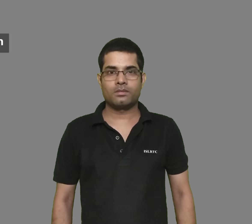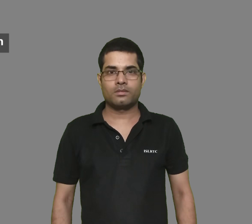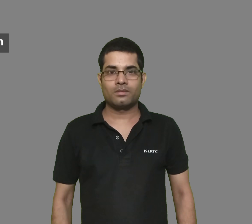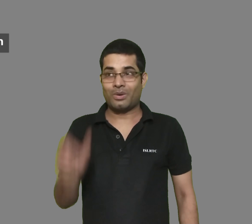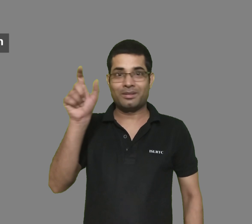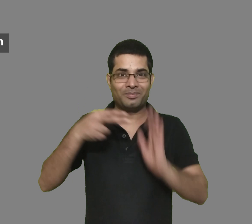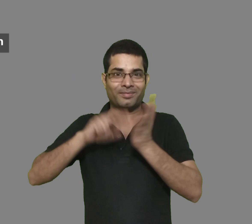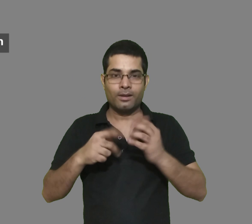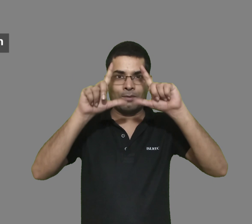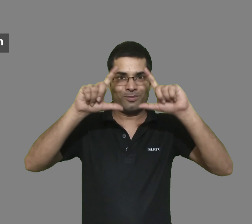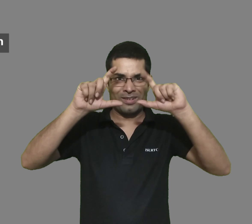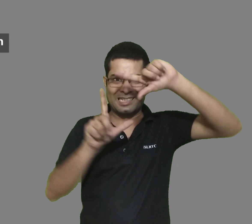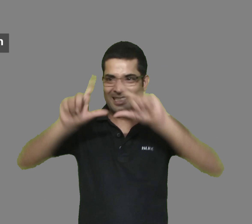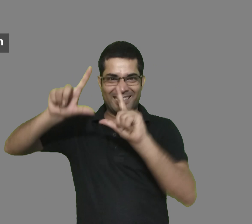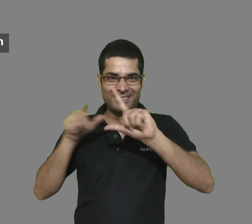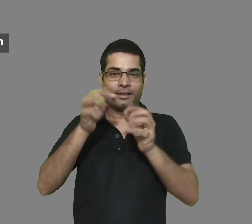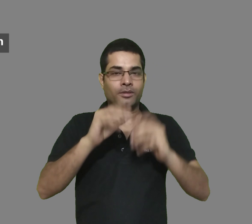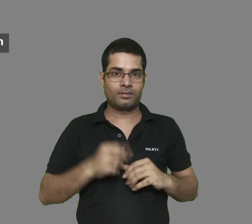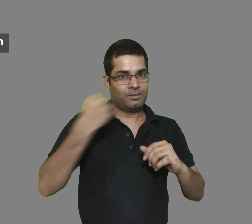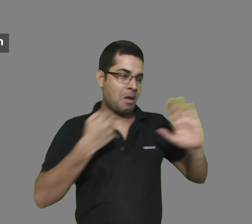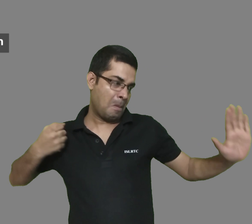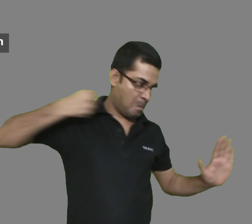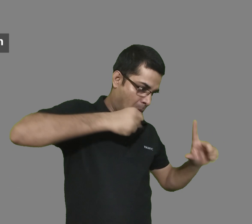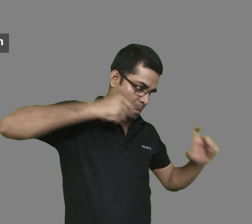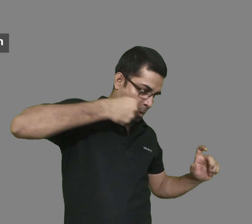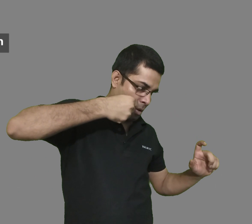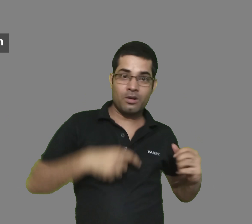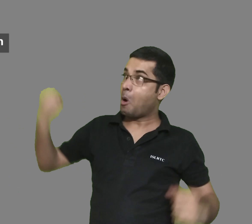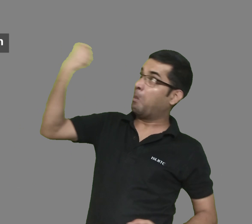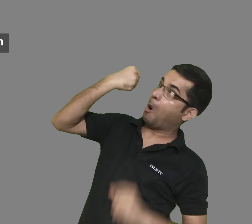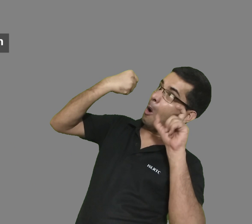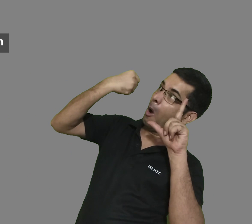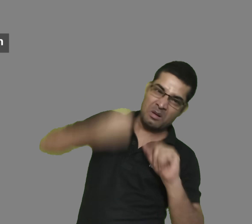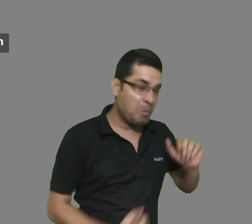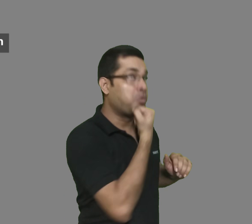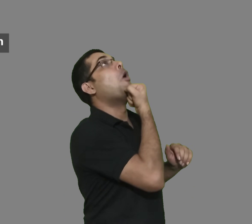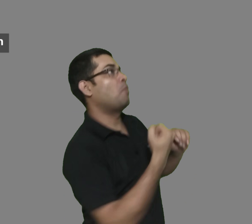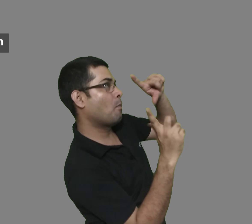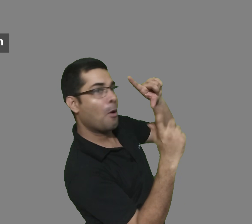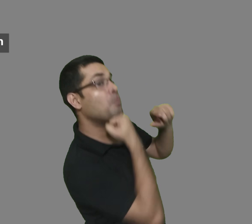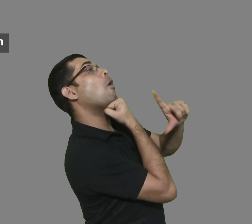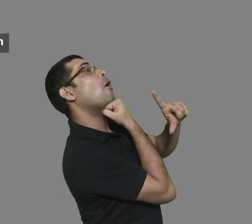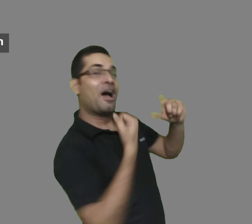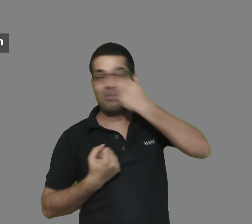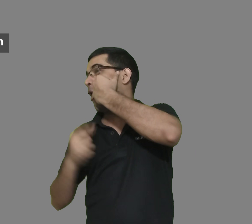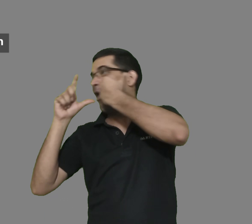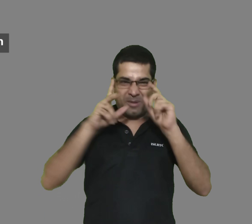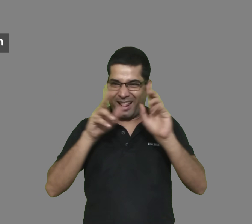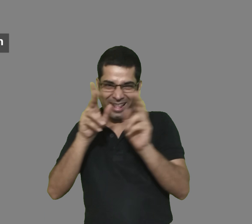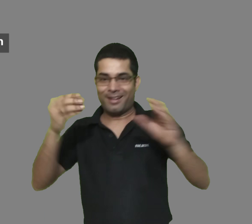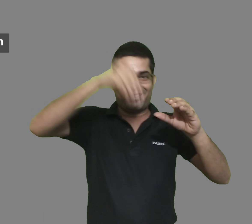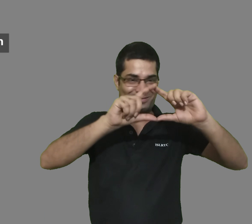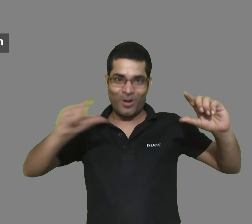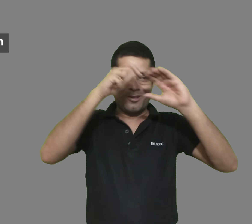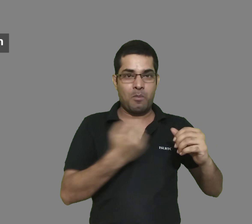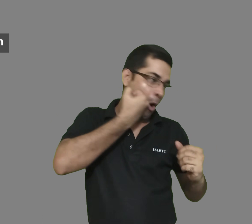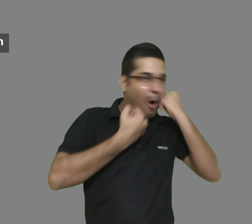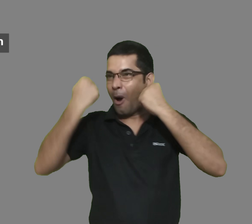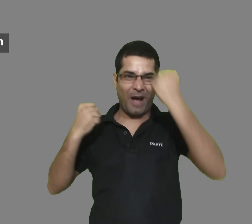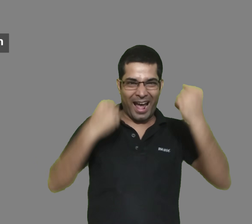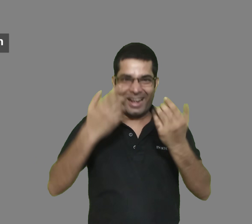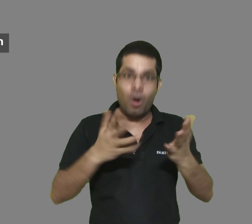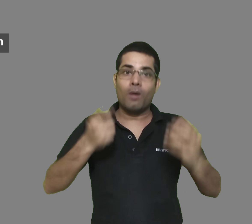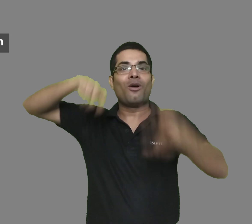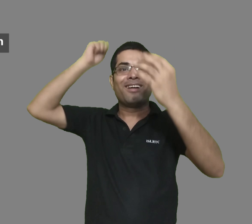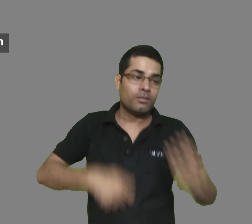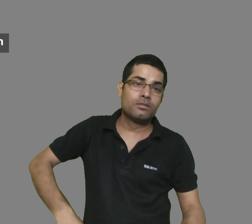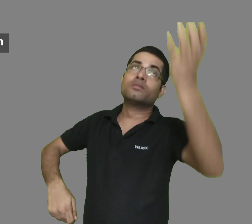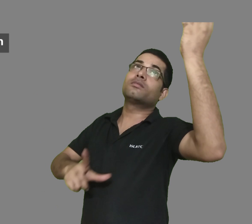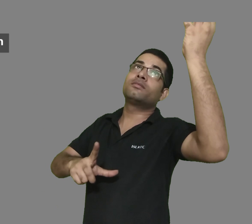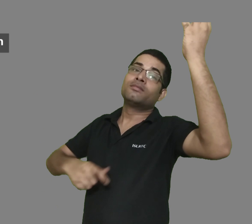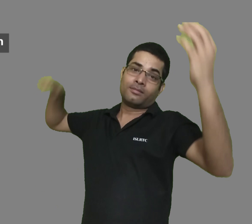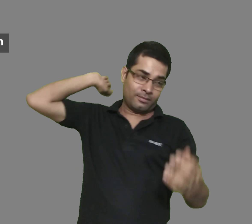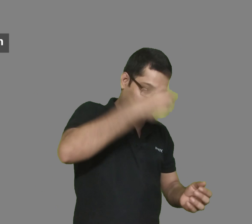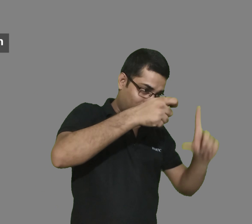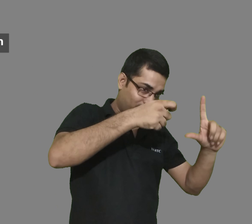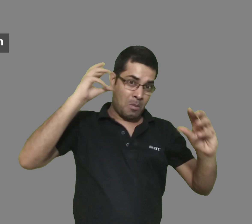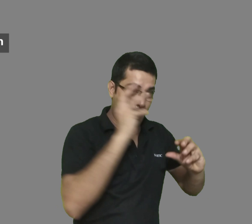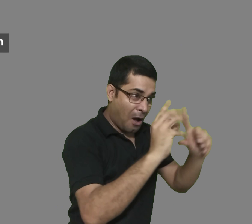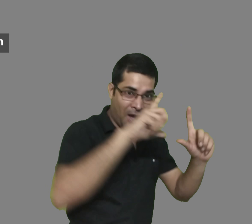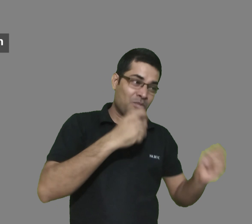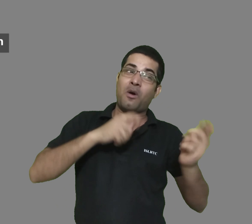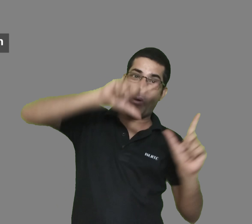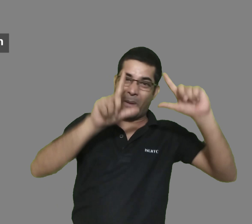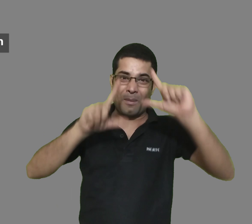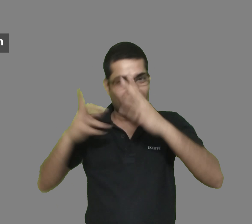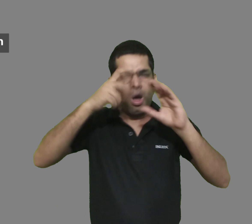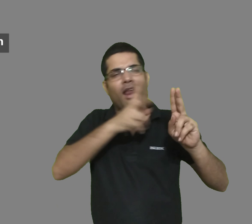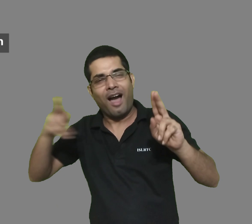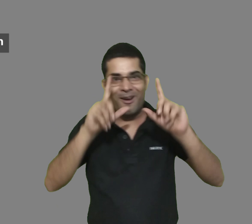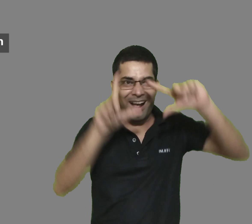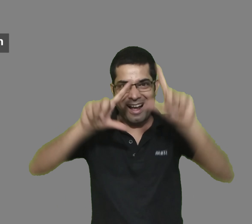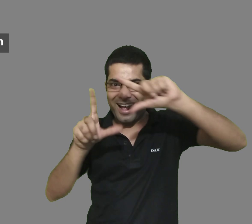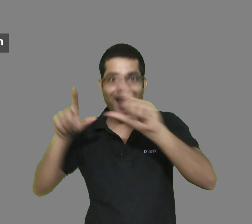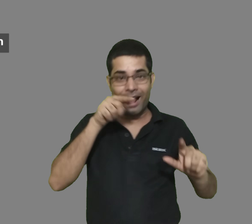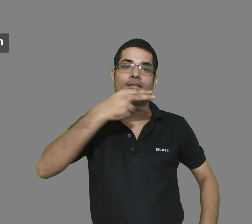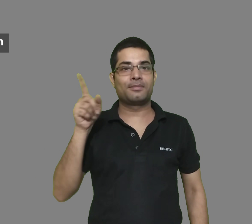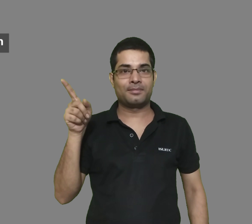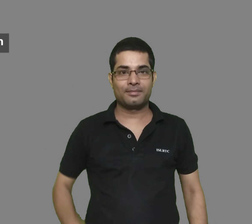Cutting on action